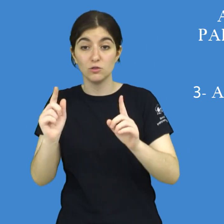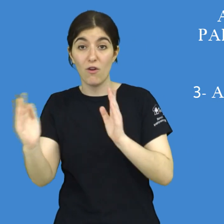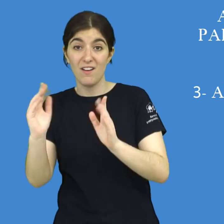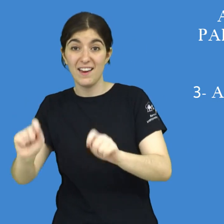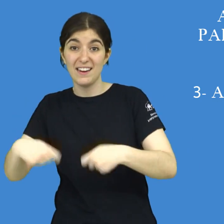época